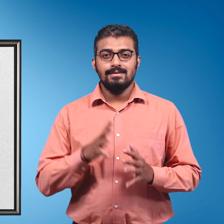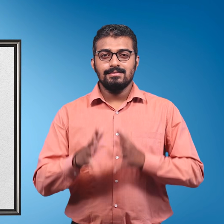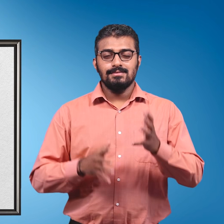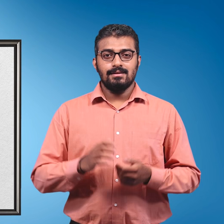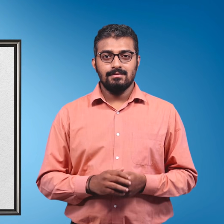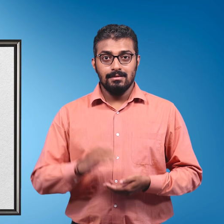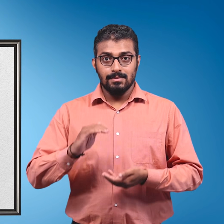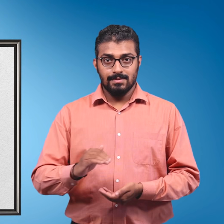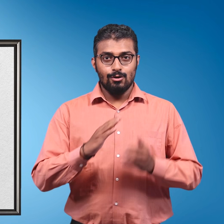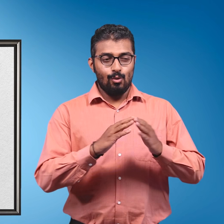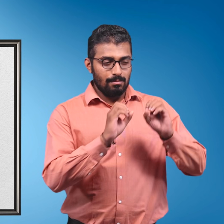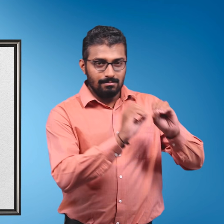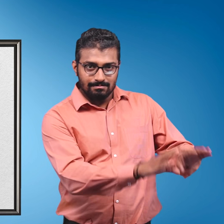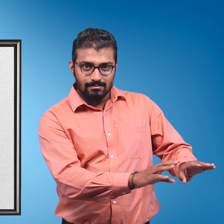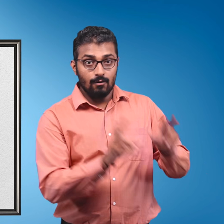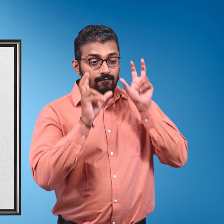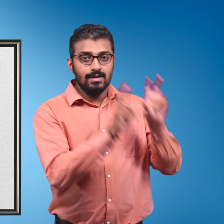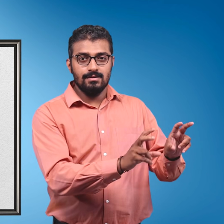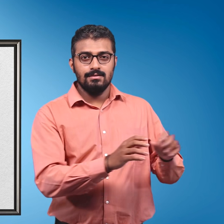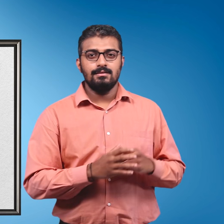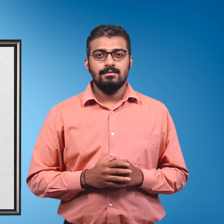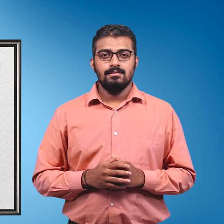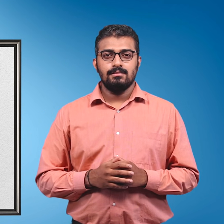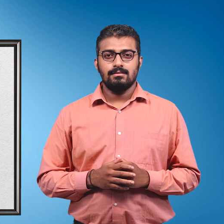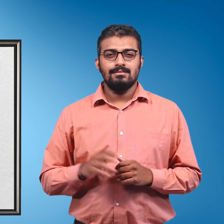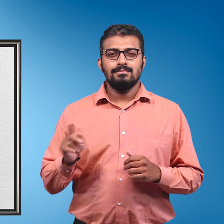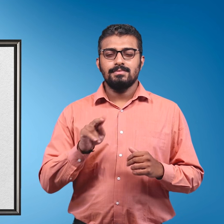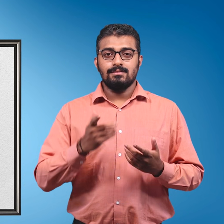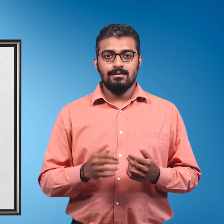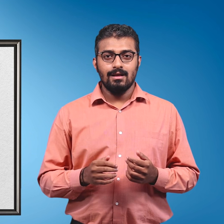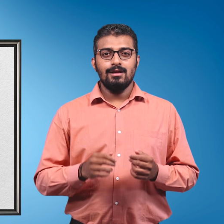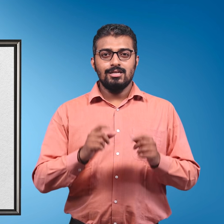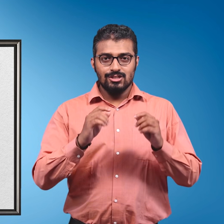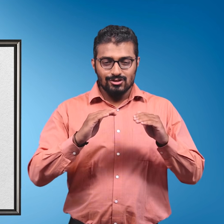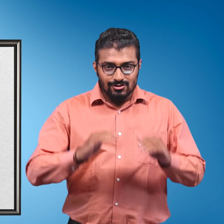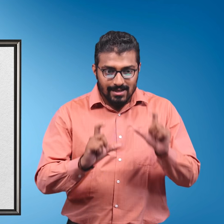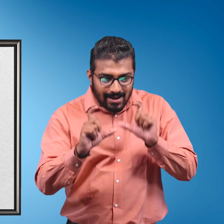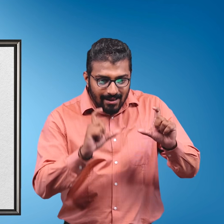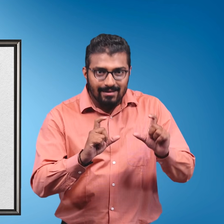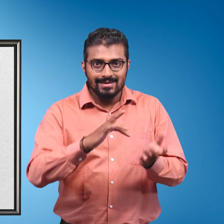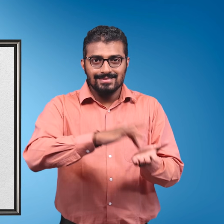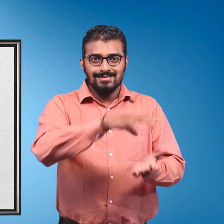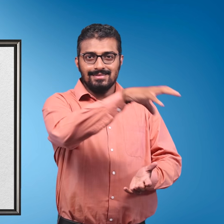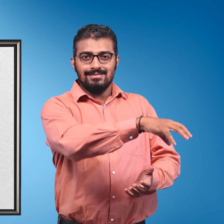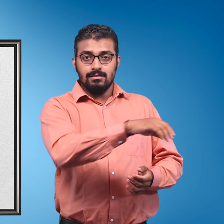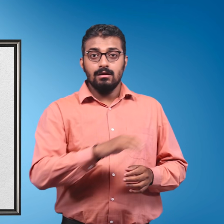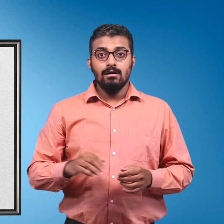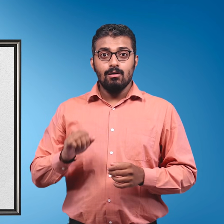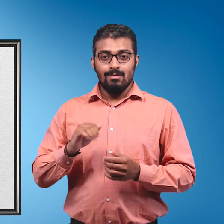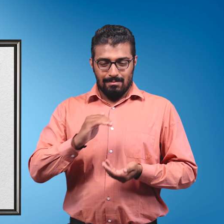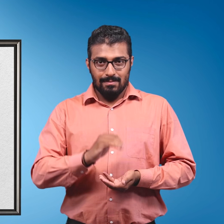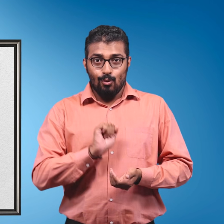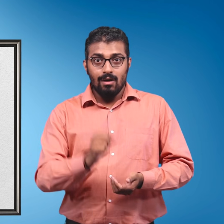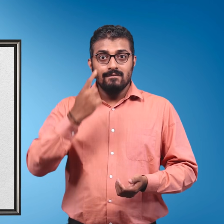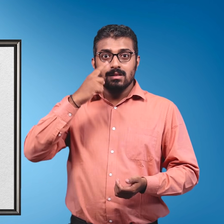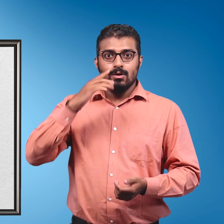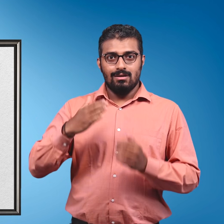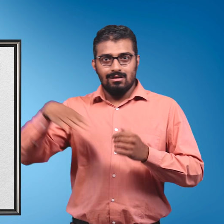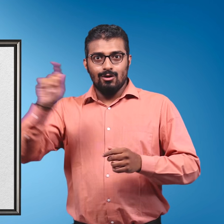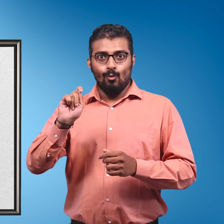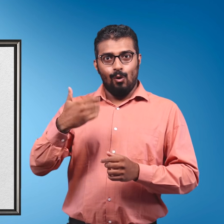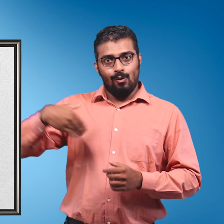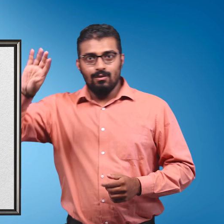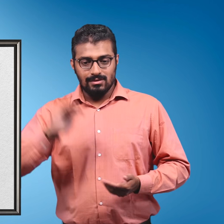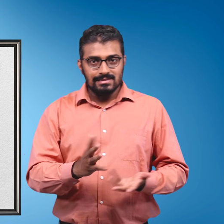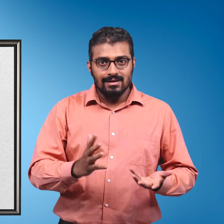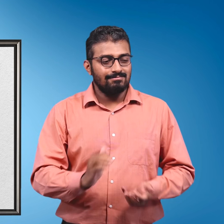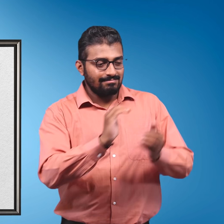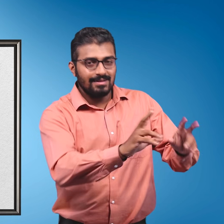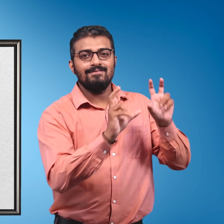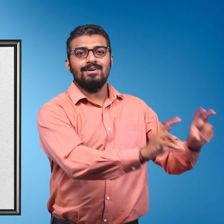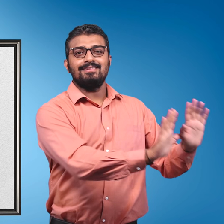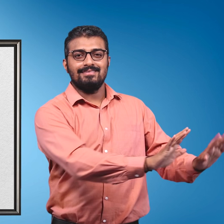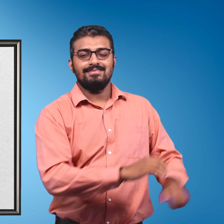This is the sign for crèche. It refers to a child-care centre where parents leave their children, usually when they go to work.